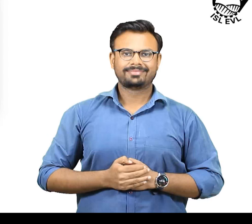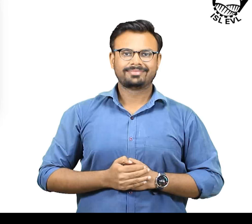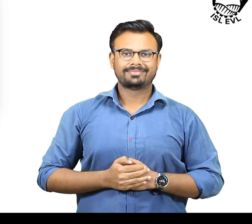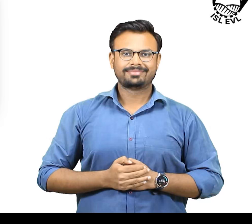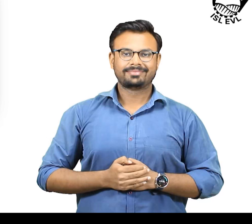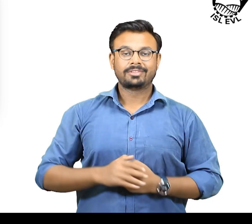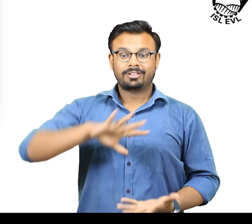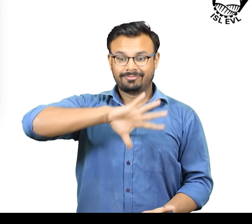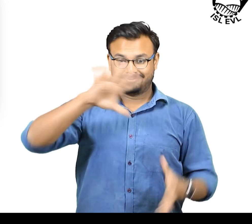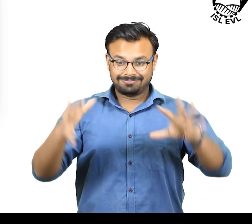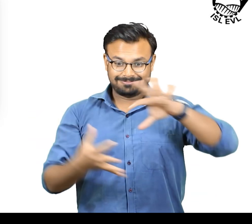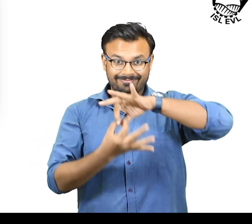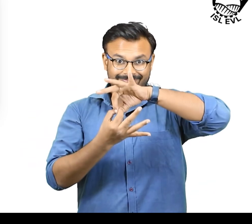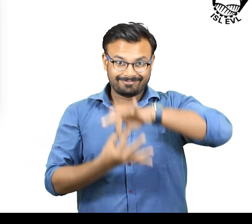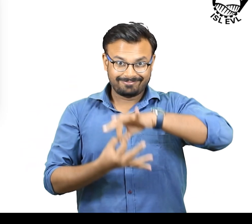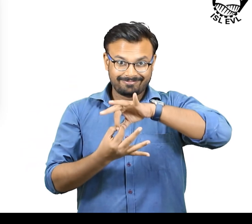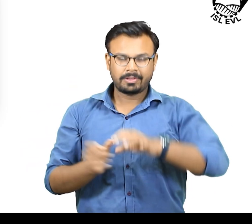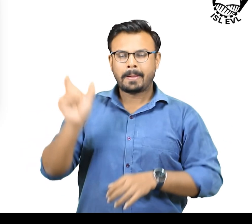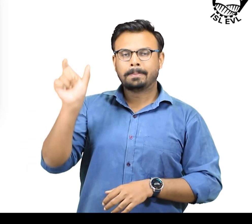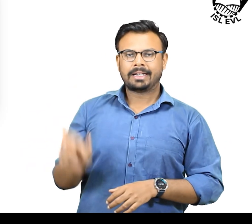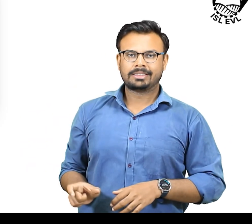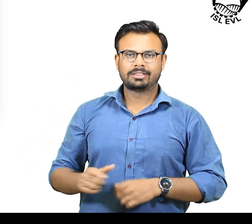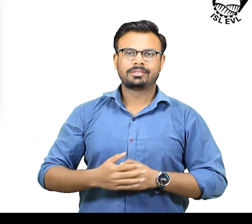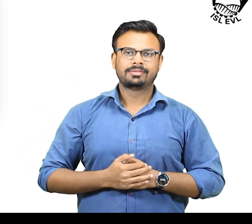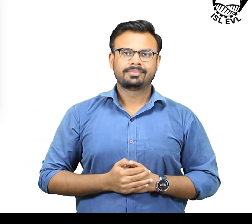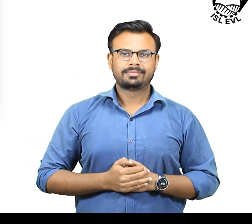Ecologist